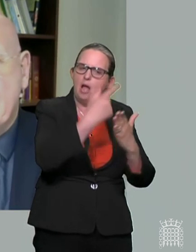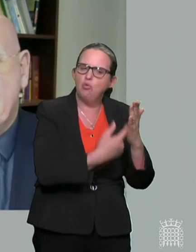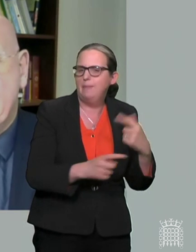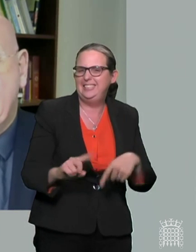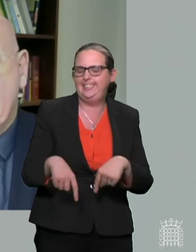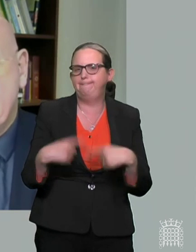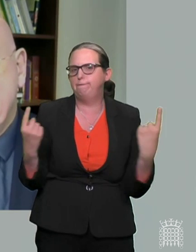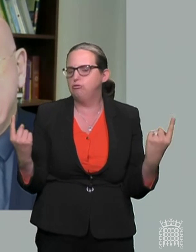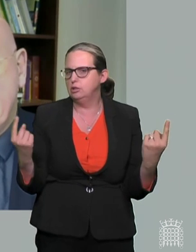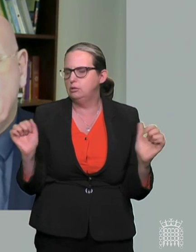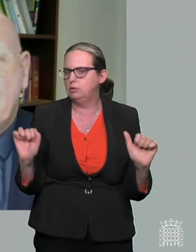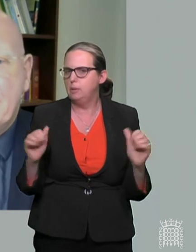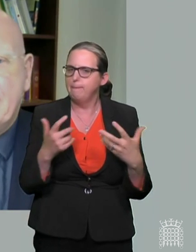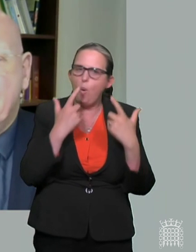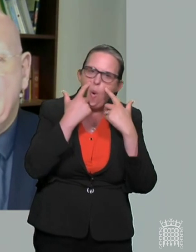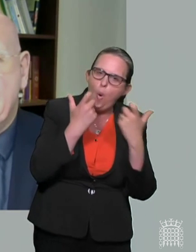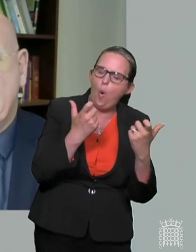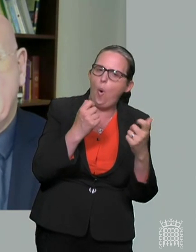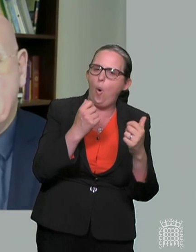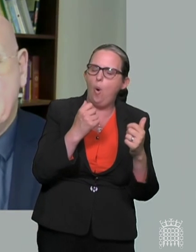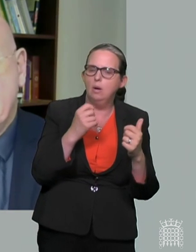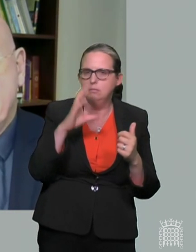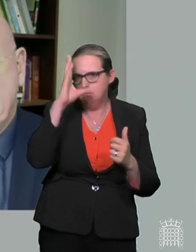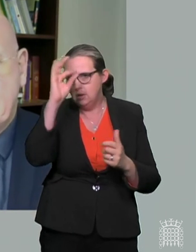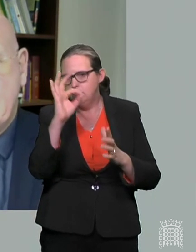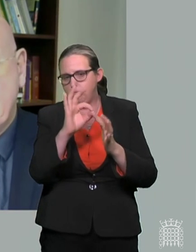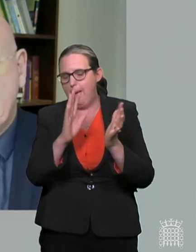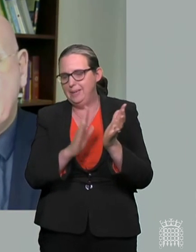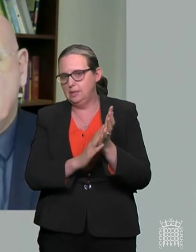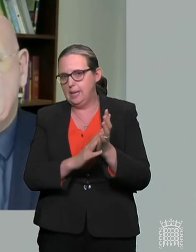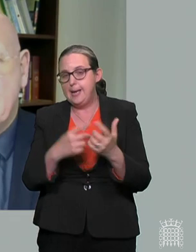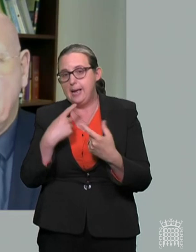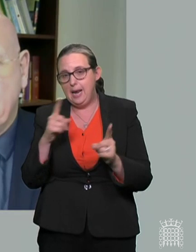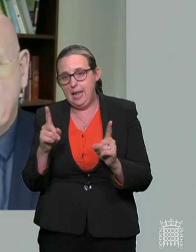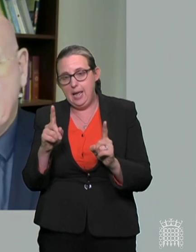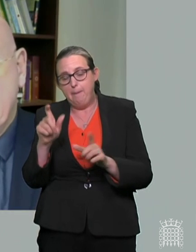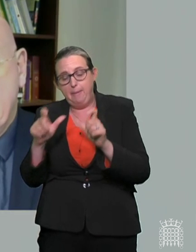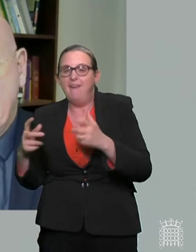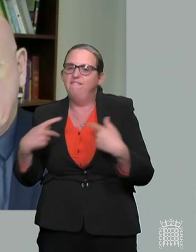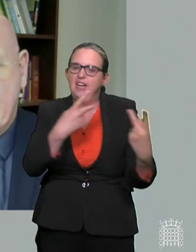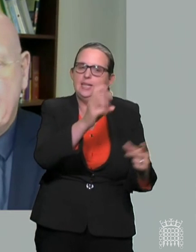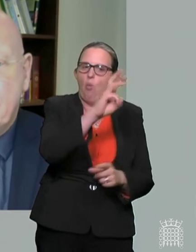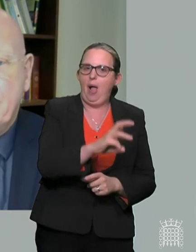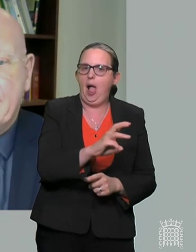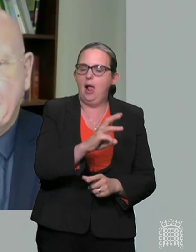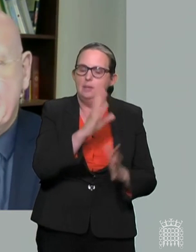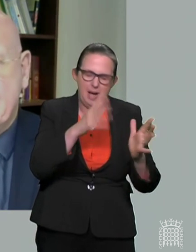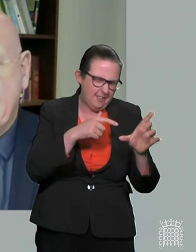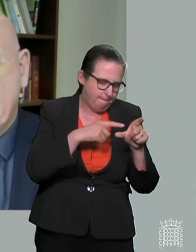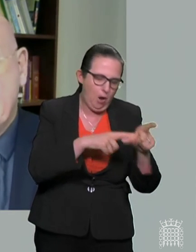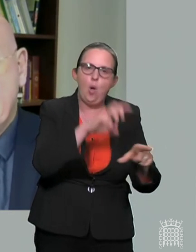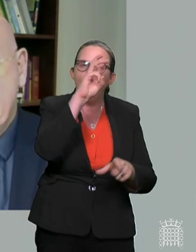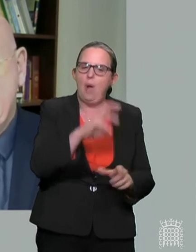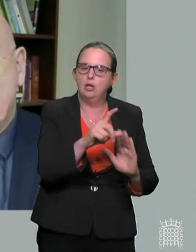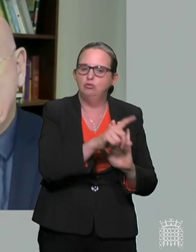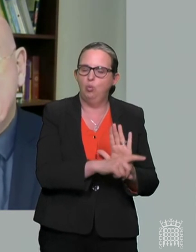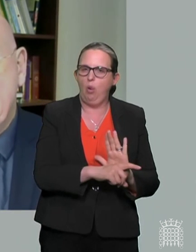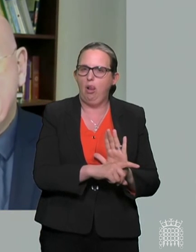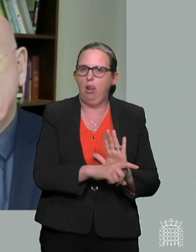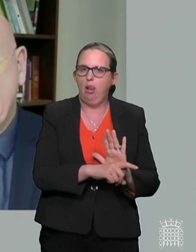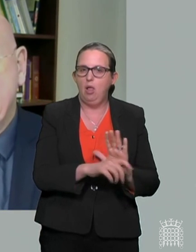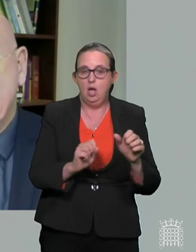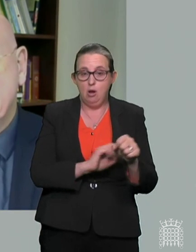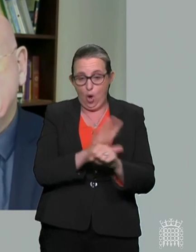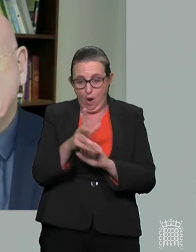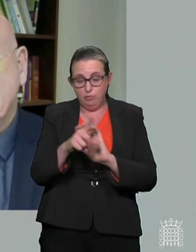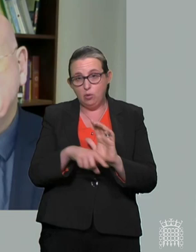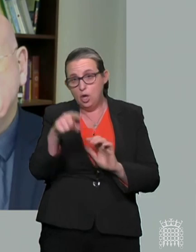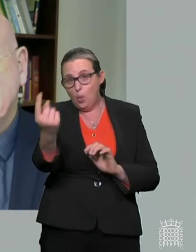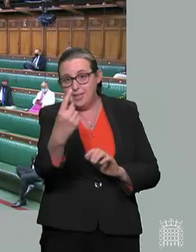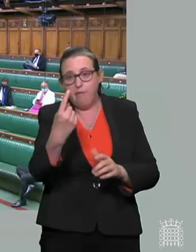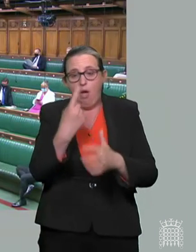Will the Prime Minister make it clear that those visiting Wales this summer must stick to Welsh laws and that on covid regulations he can only speak for England?